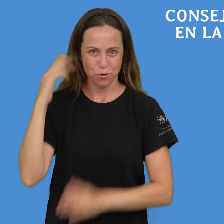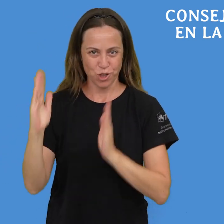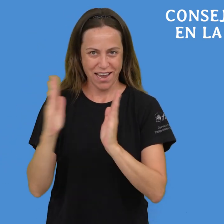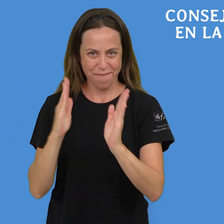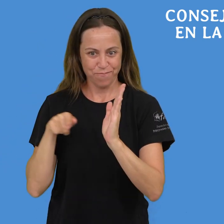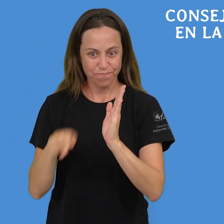época